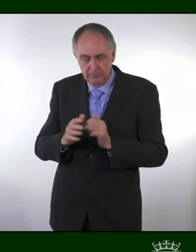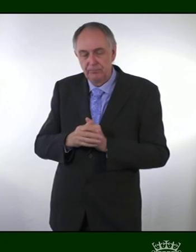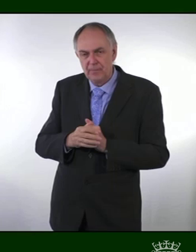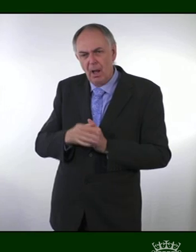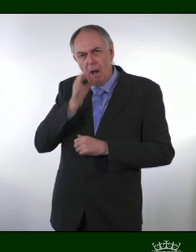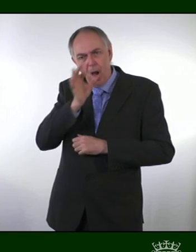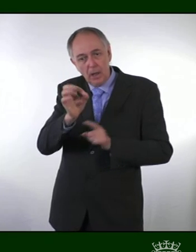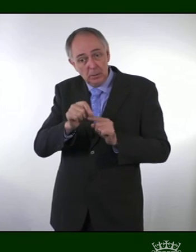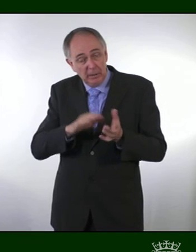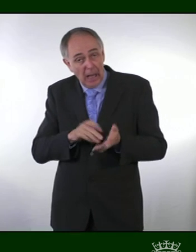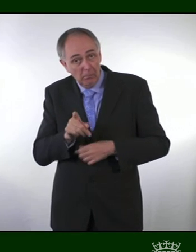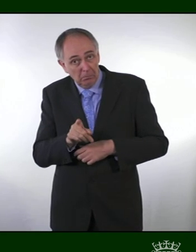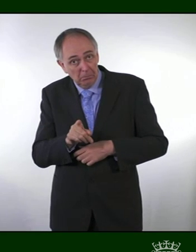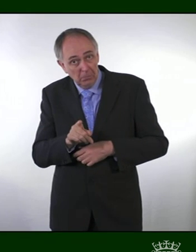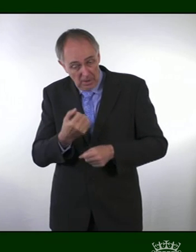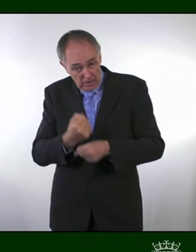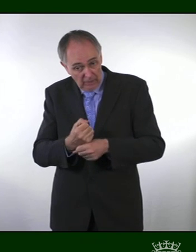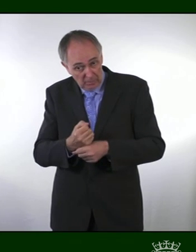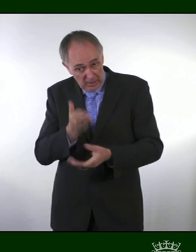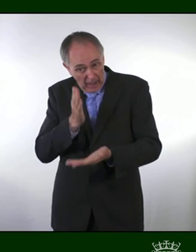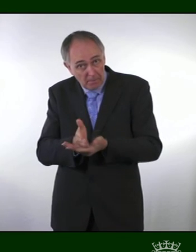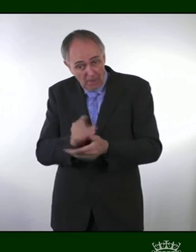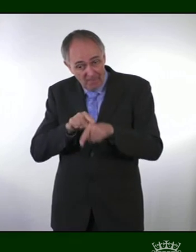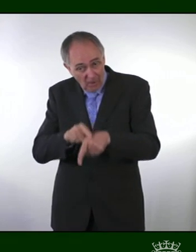Does the Prime Minister believe that the Government have kept that promise?